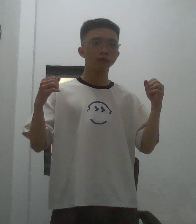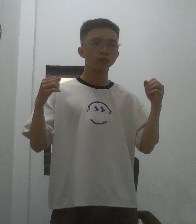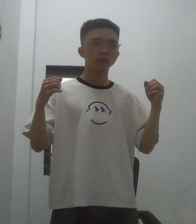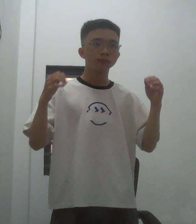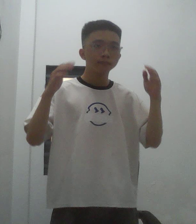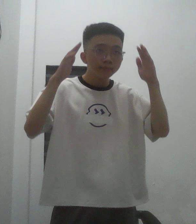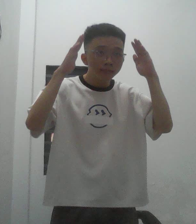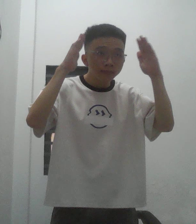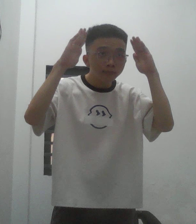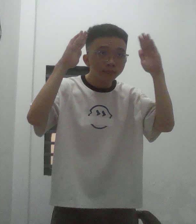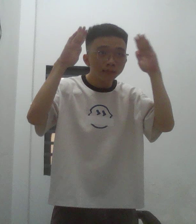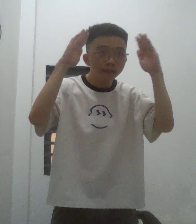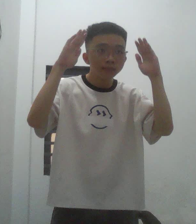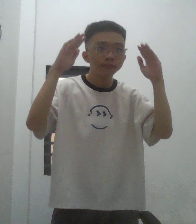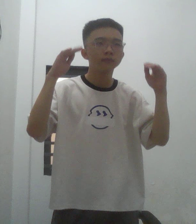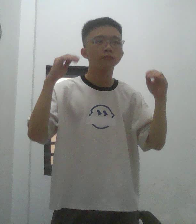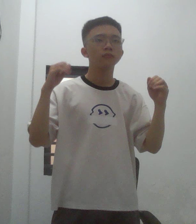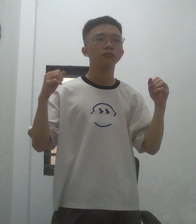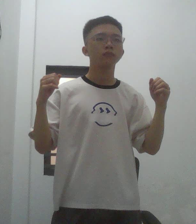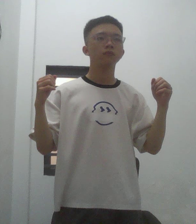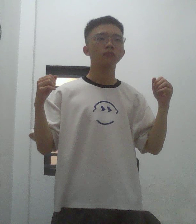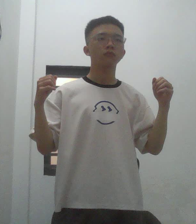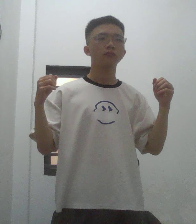xin chao